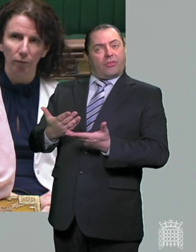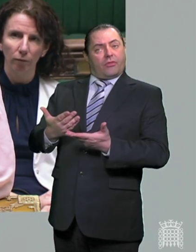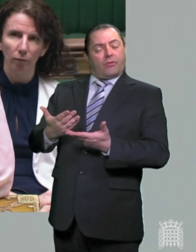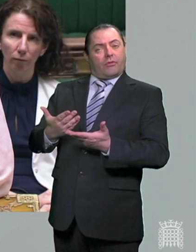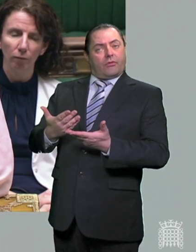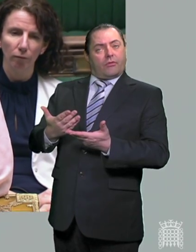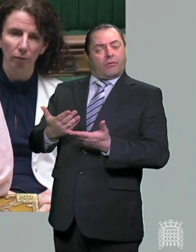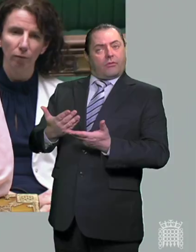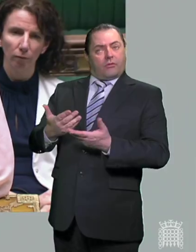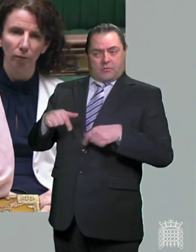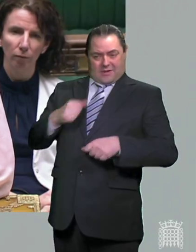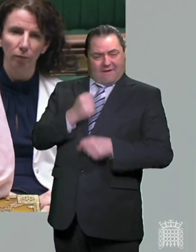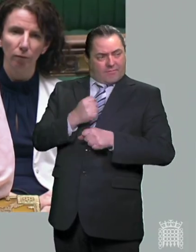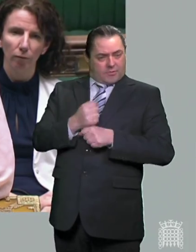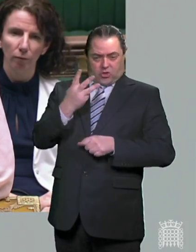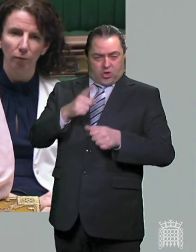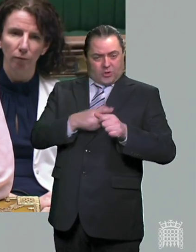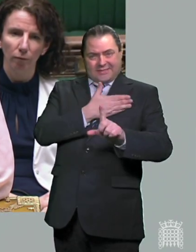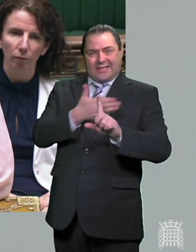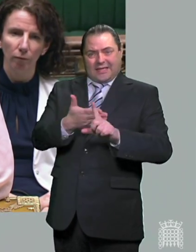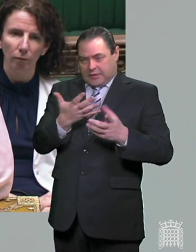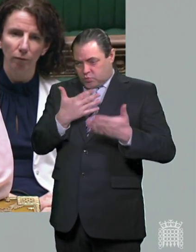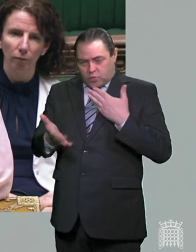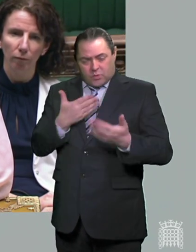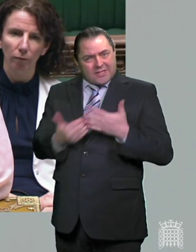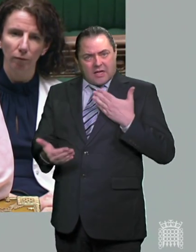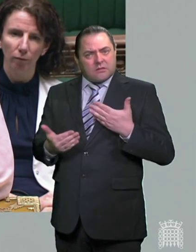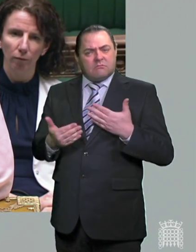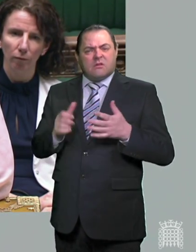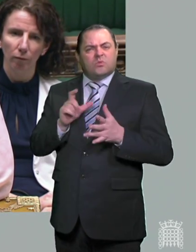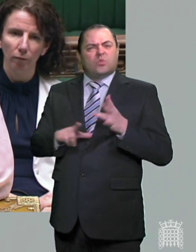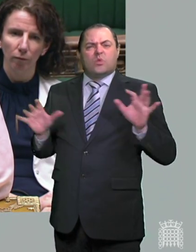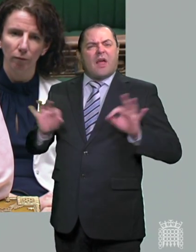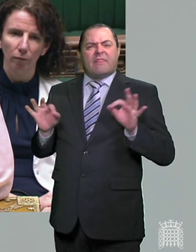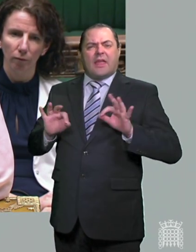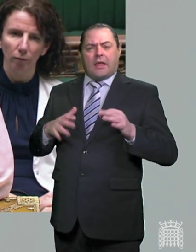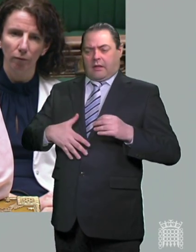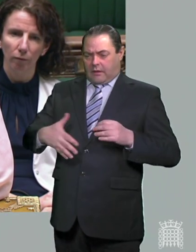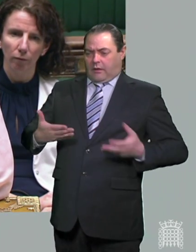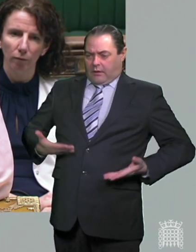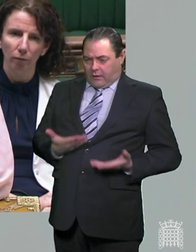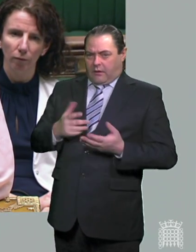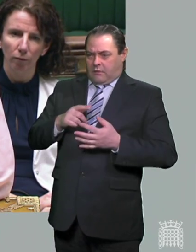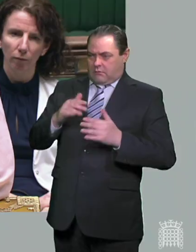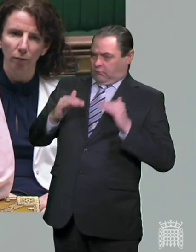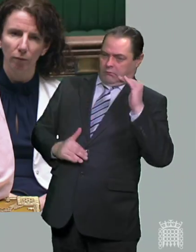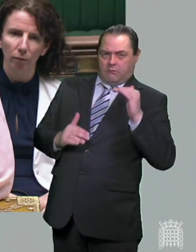This Government have had 13 years, but have failed to tackle maternal health inequalities.